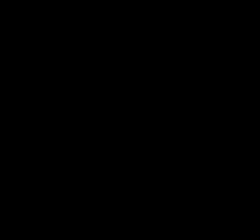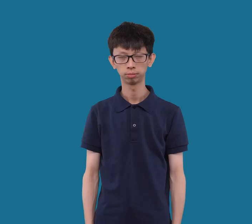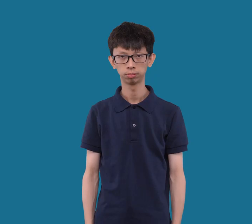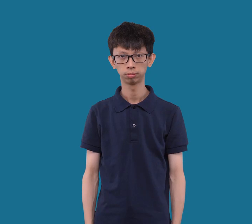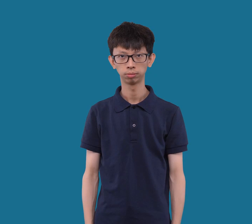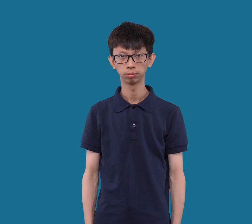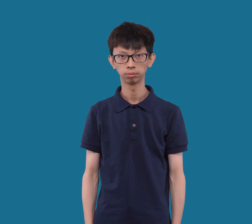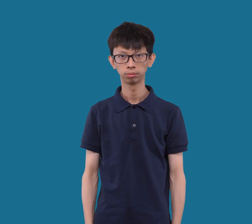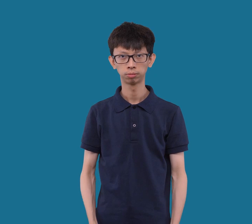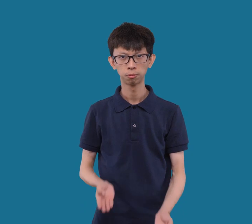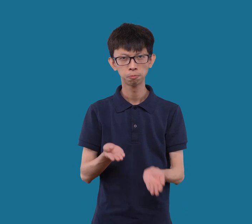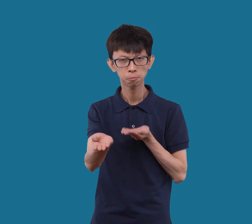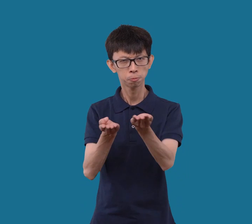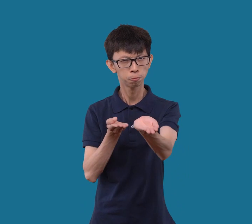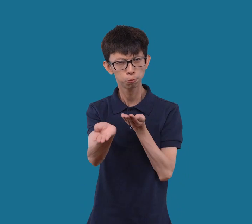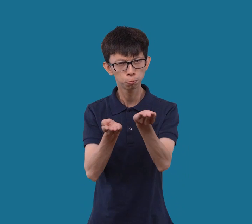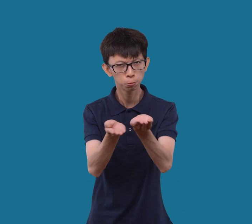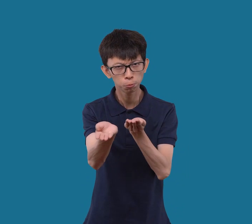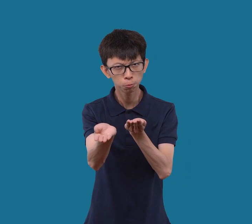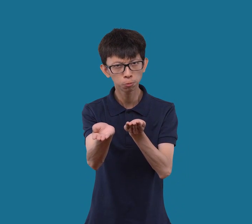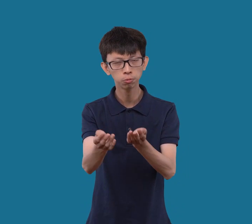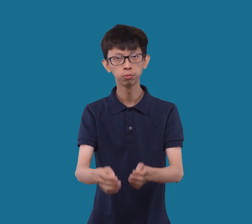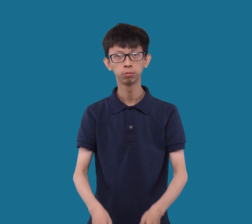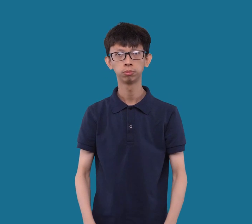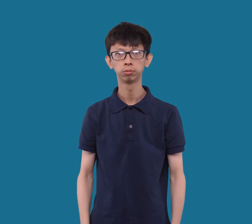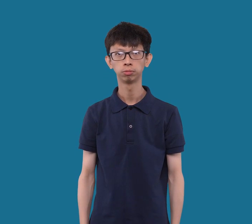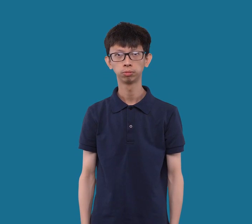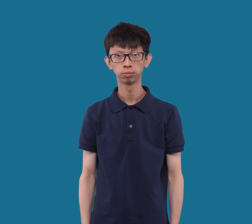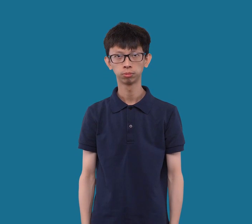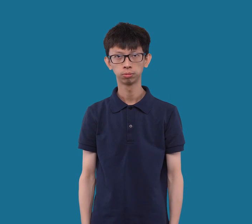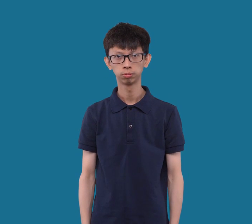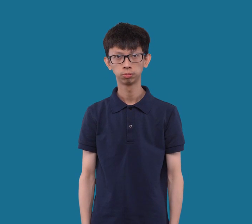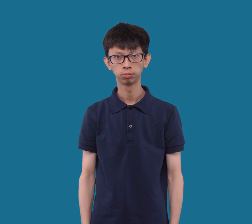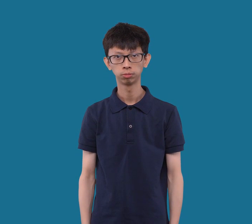đua thuyền